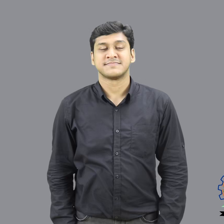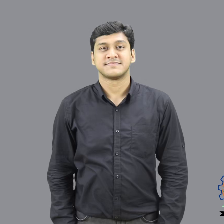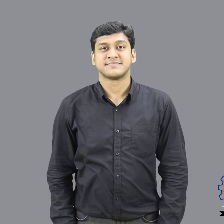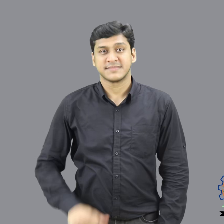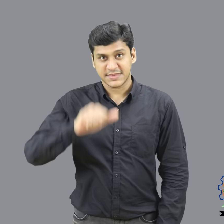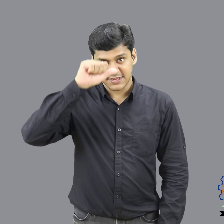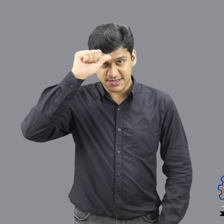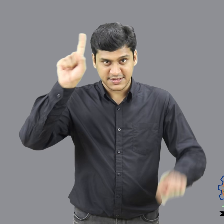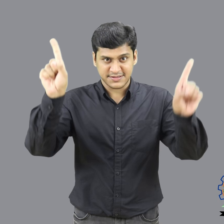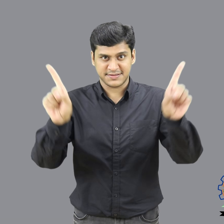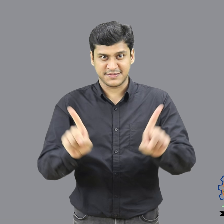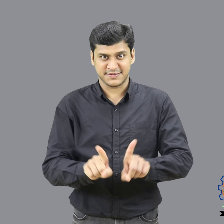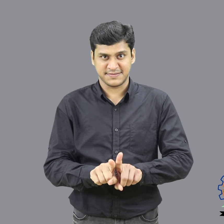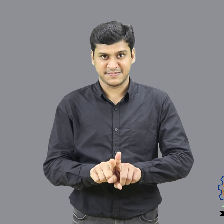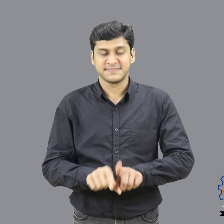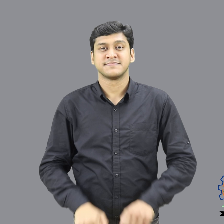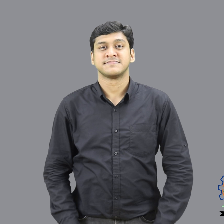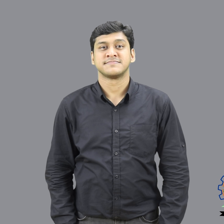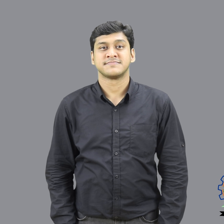India